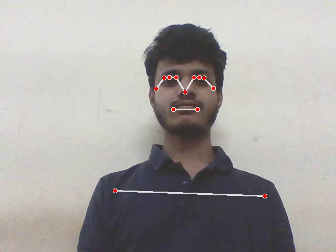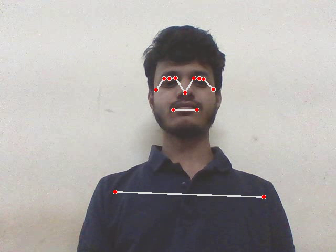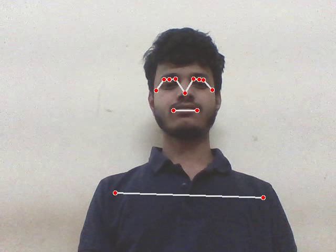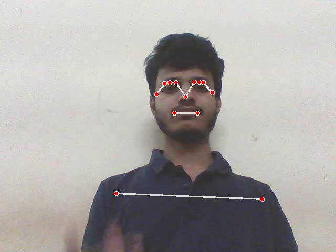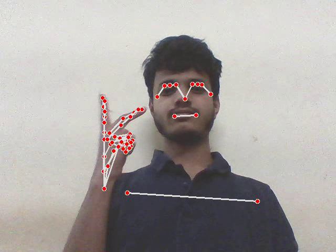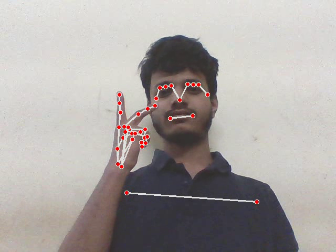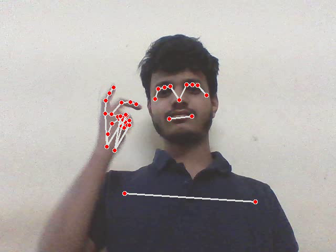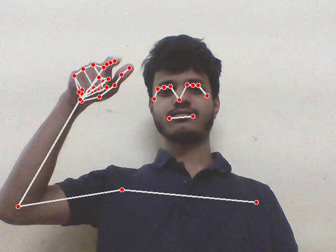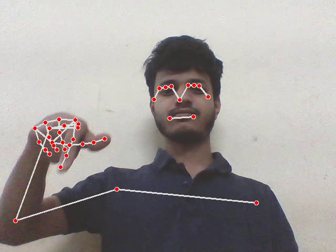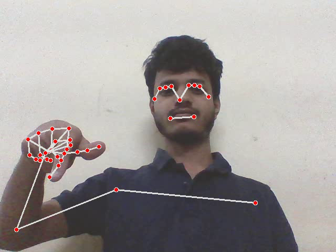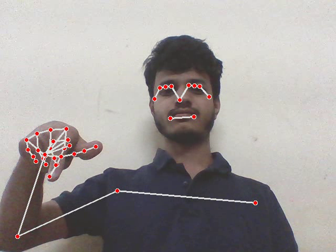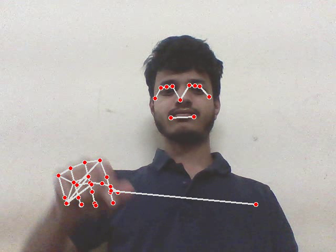see you later